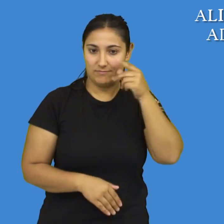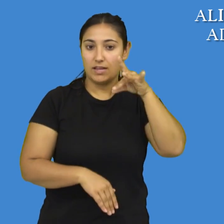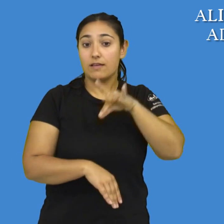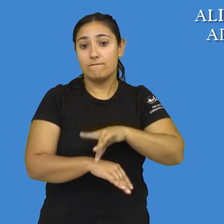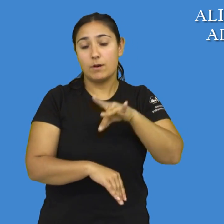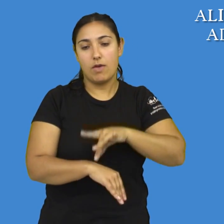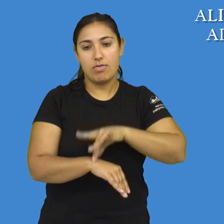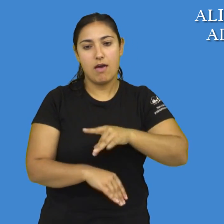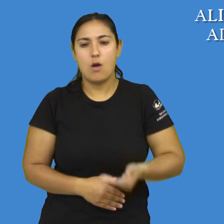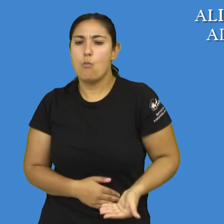enfermo